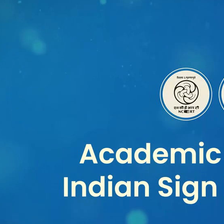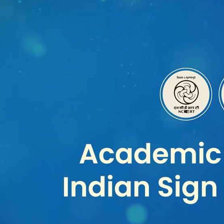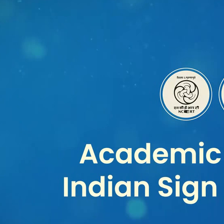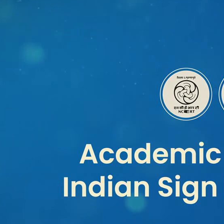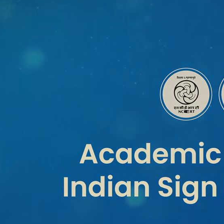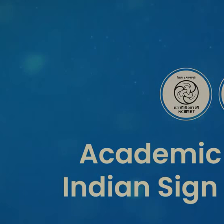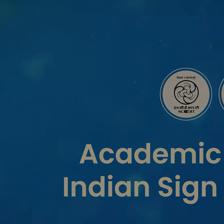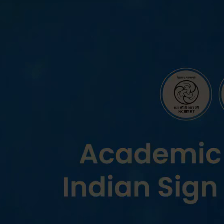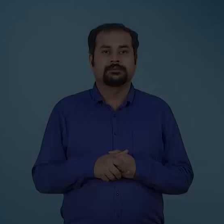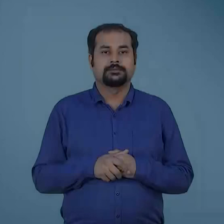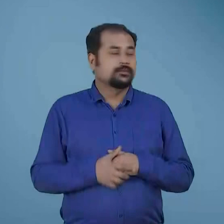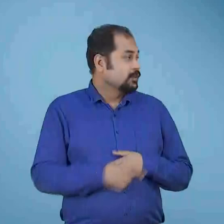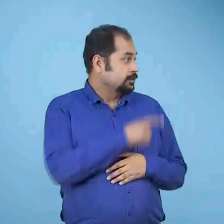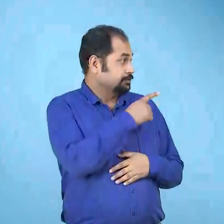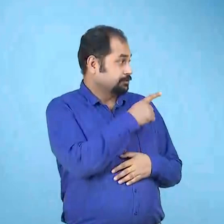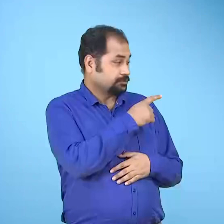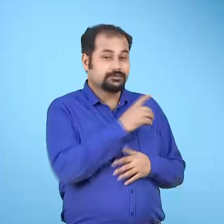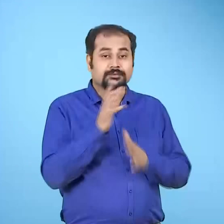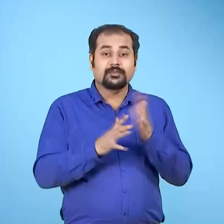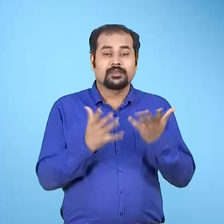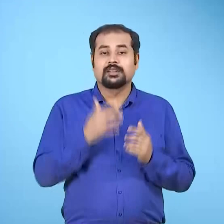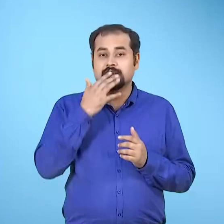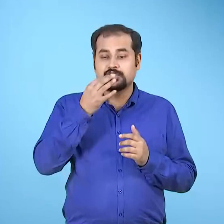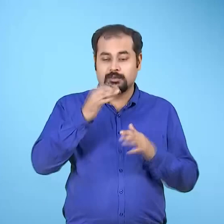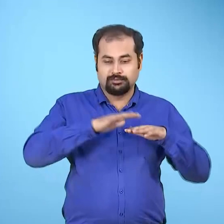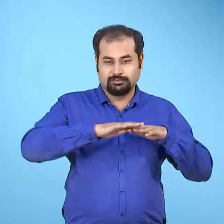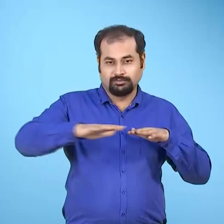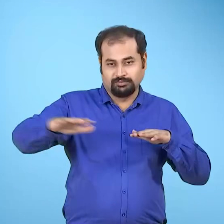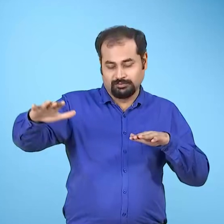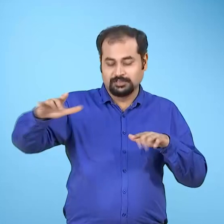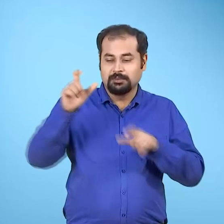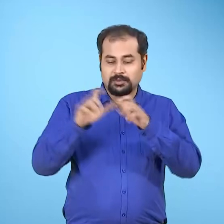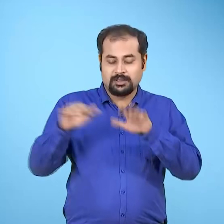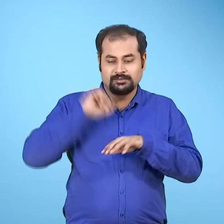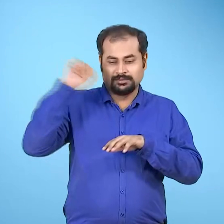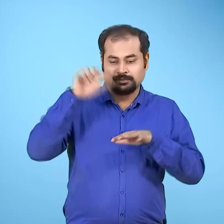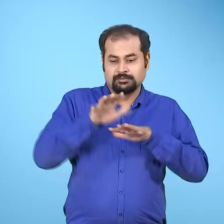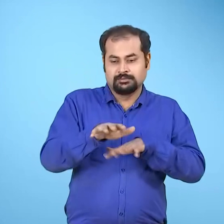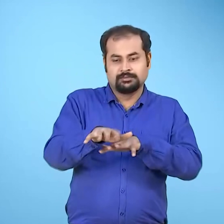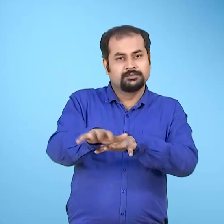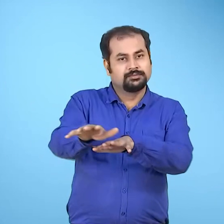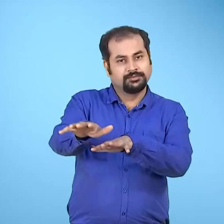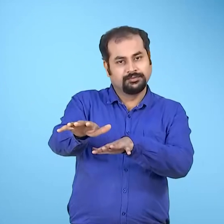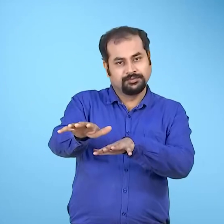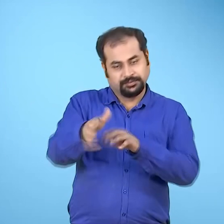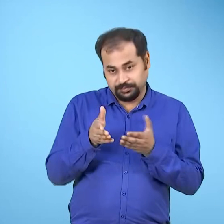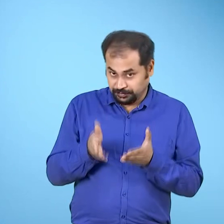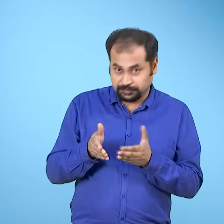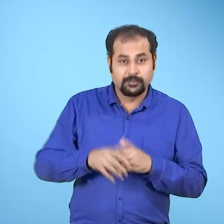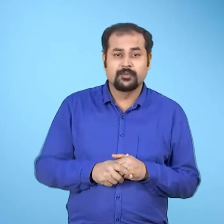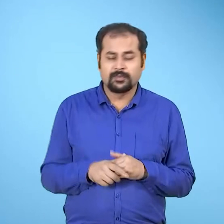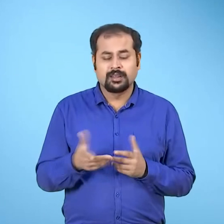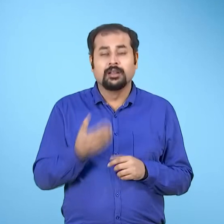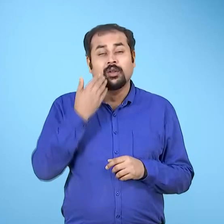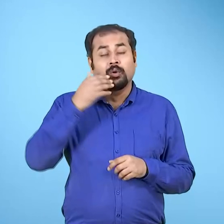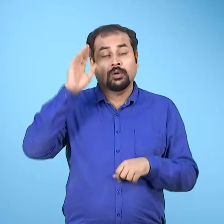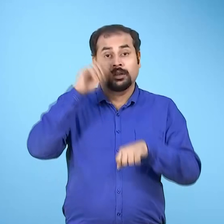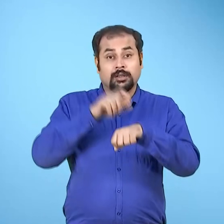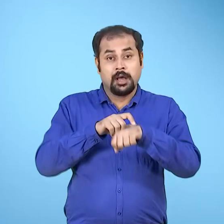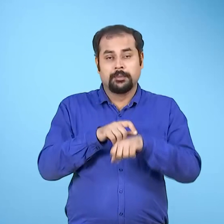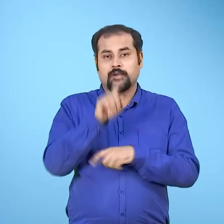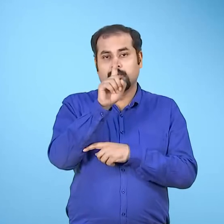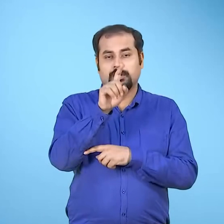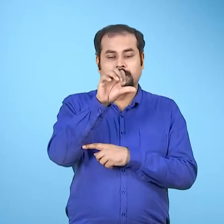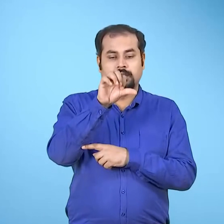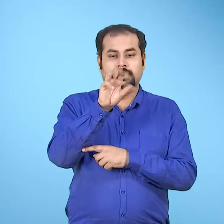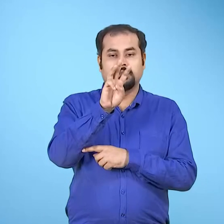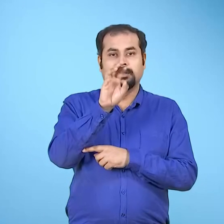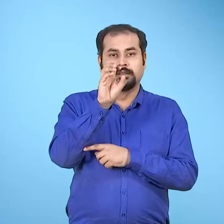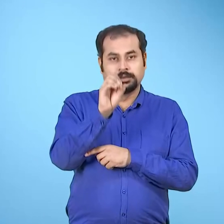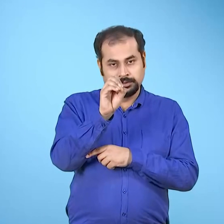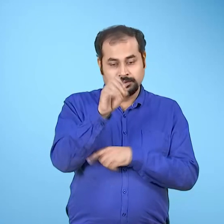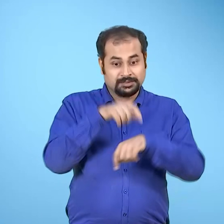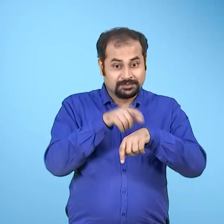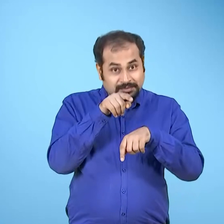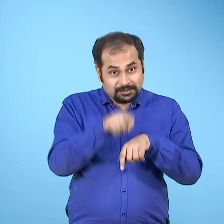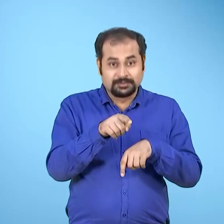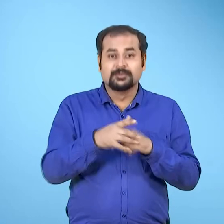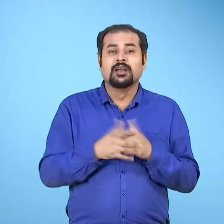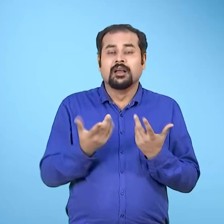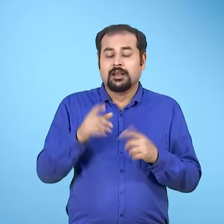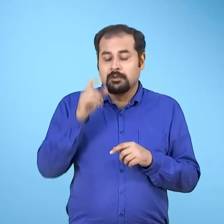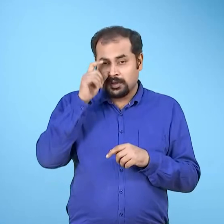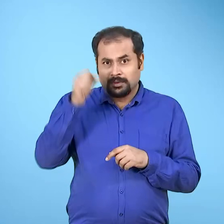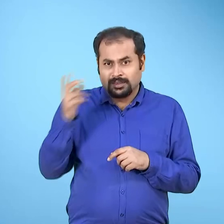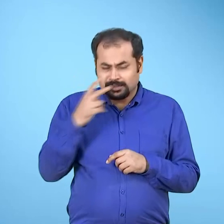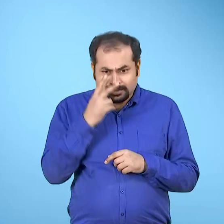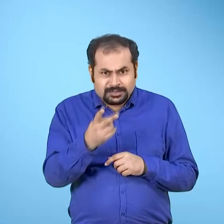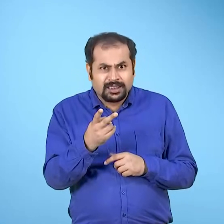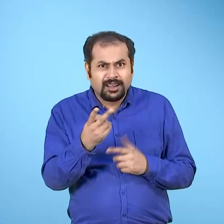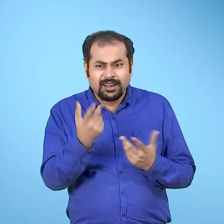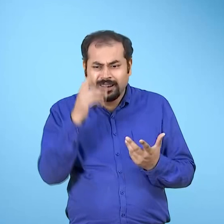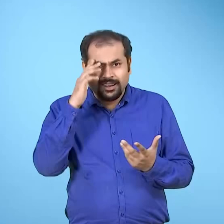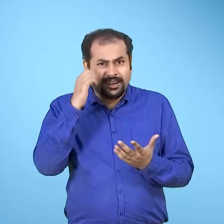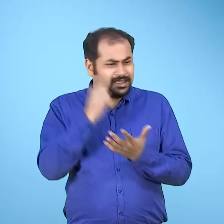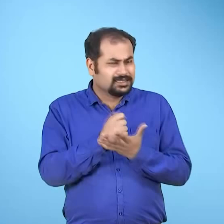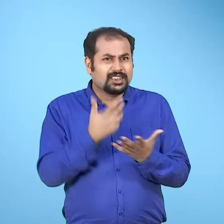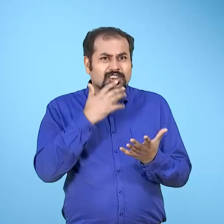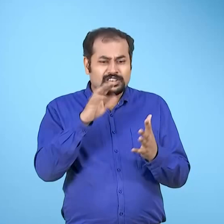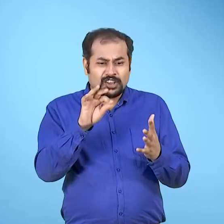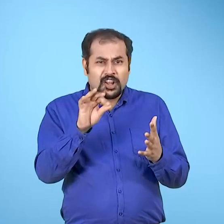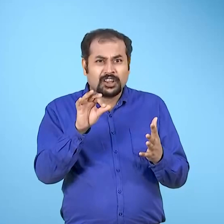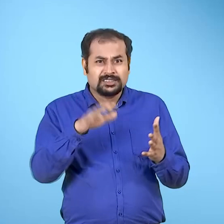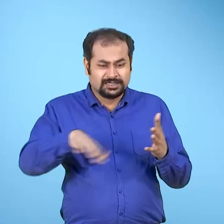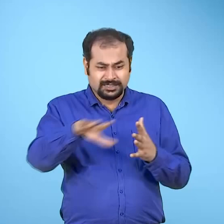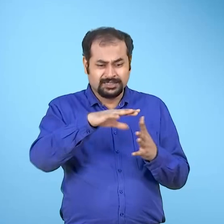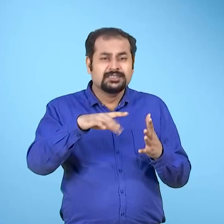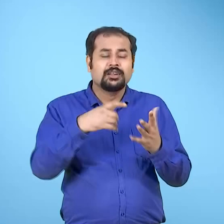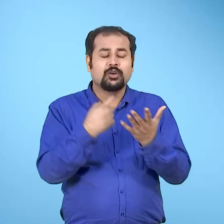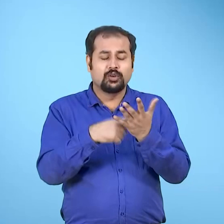Dandi march This sign refers to the Dandi March. In 1930, to protest against British rule, Gandhiji declared that he would lead a march